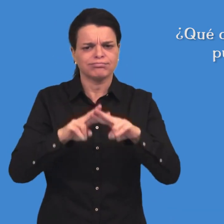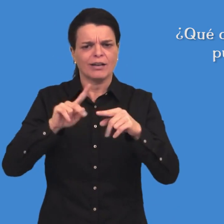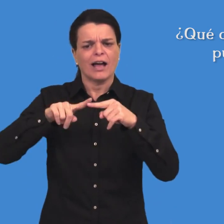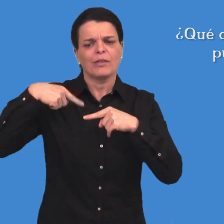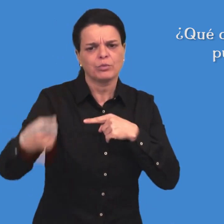despues